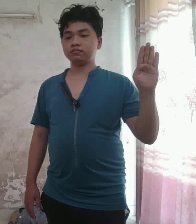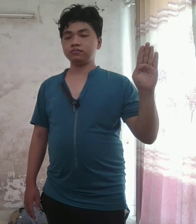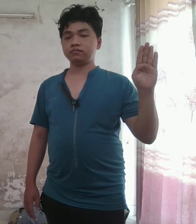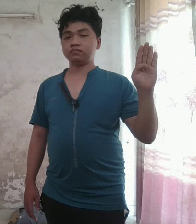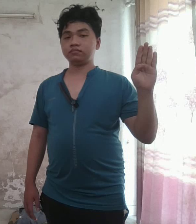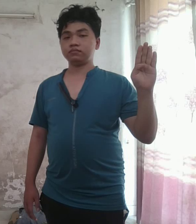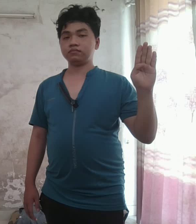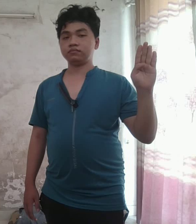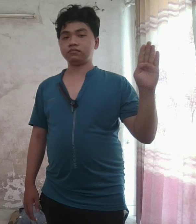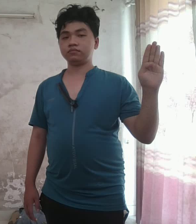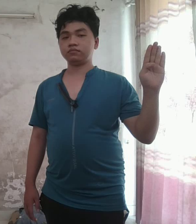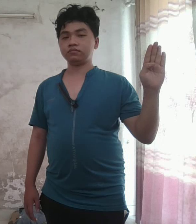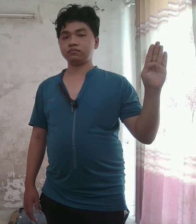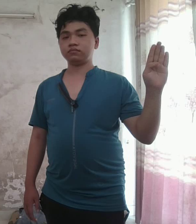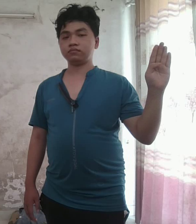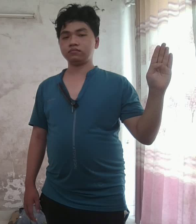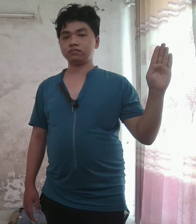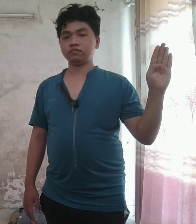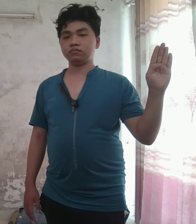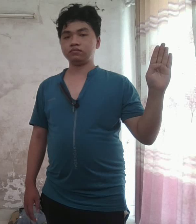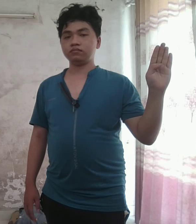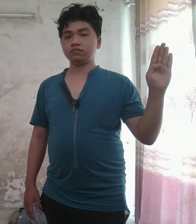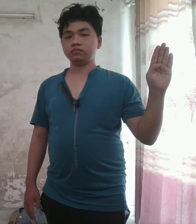b